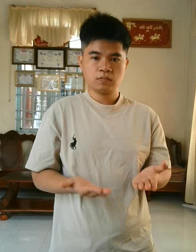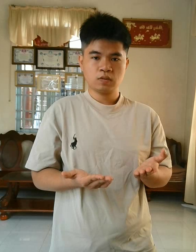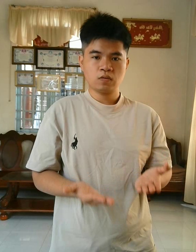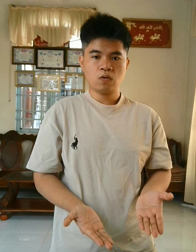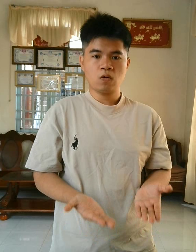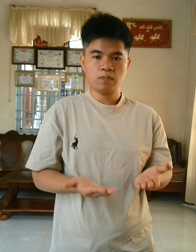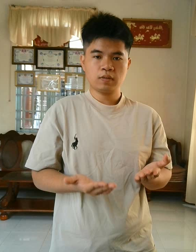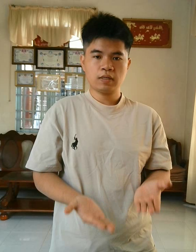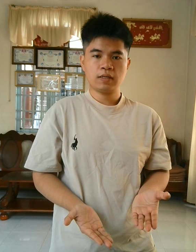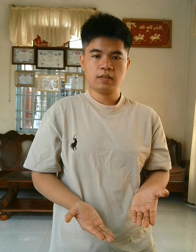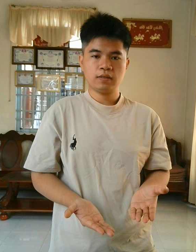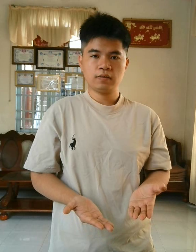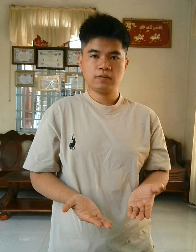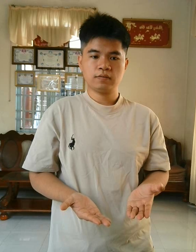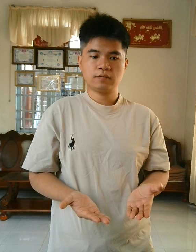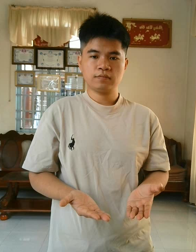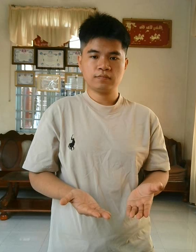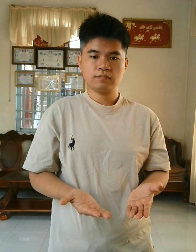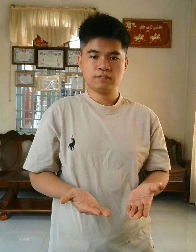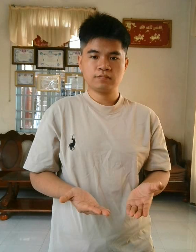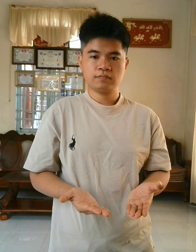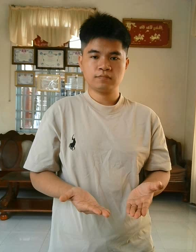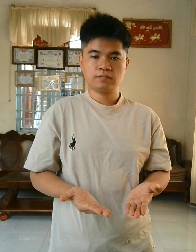hom nay